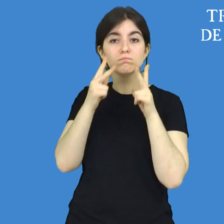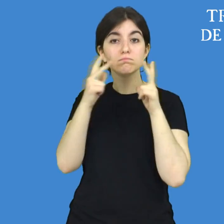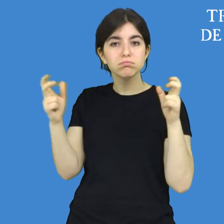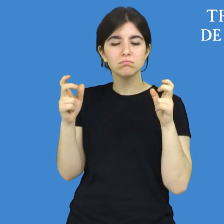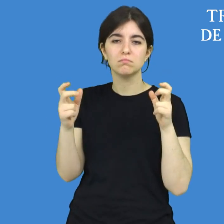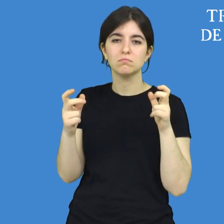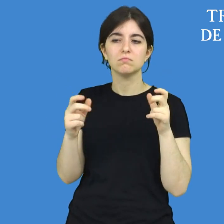gordo